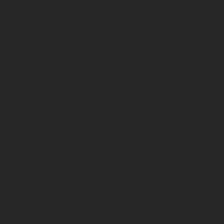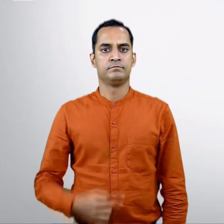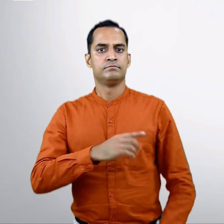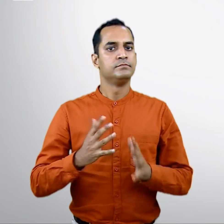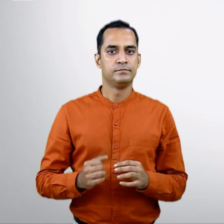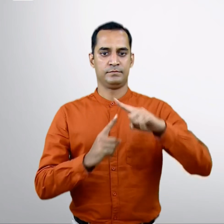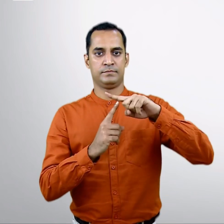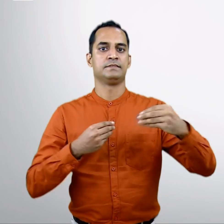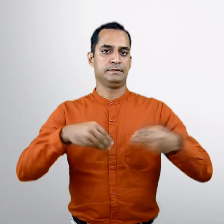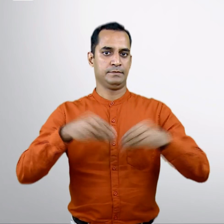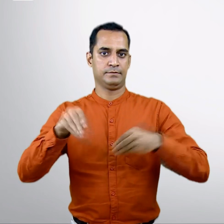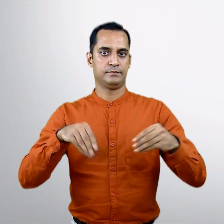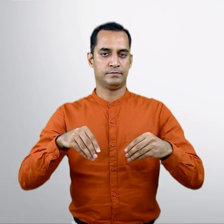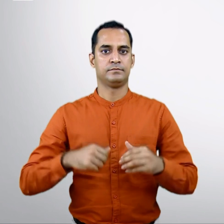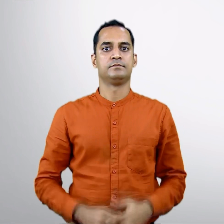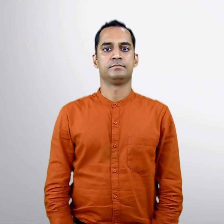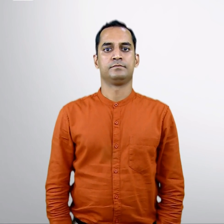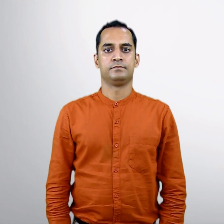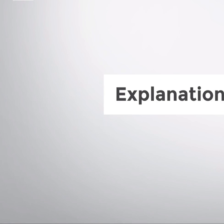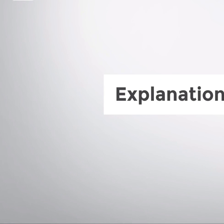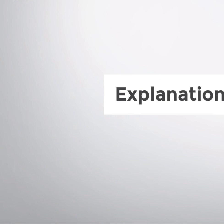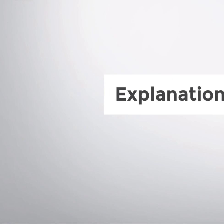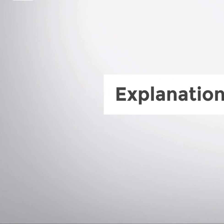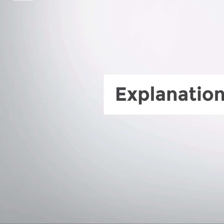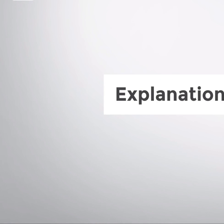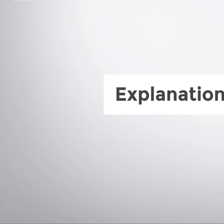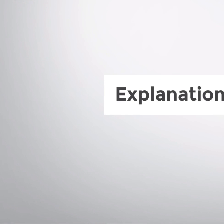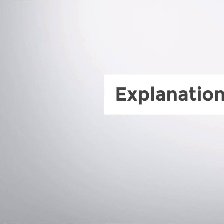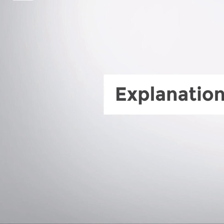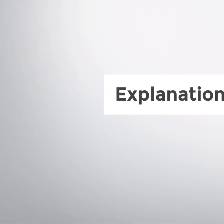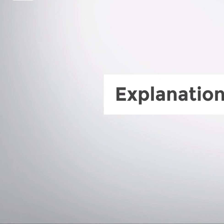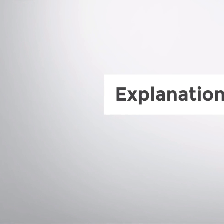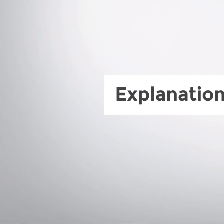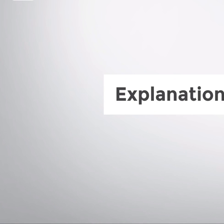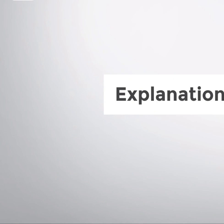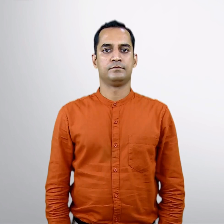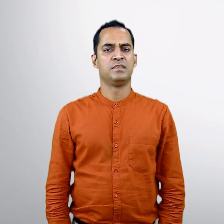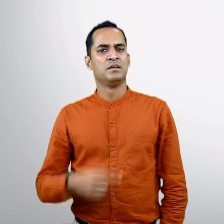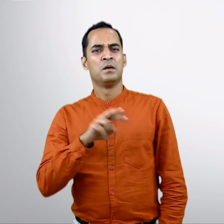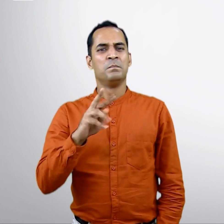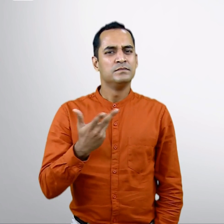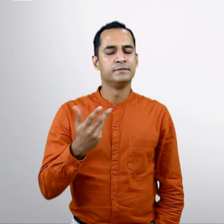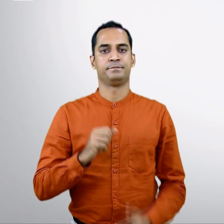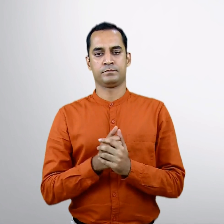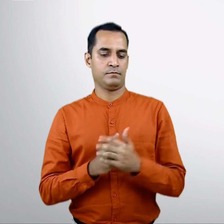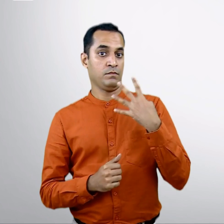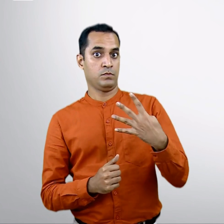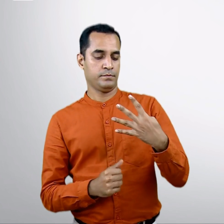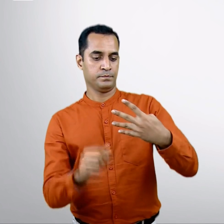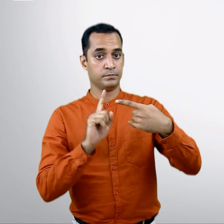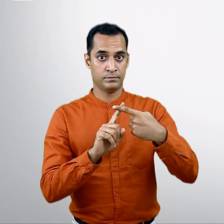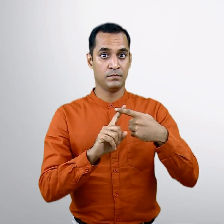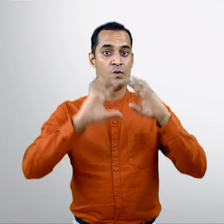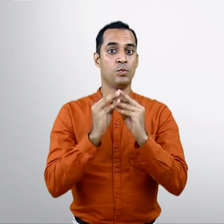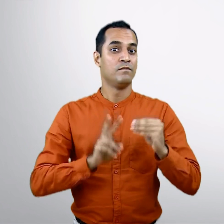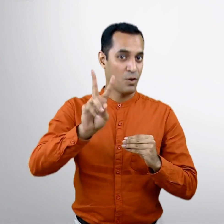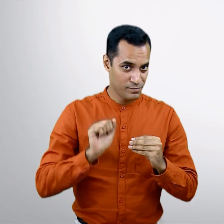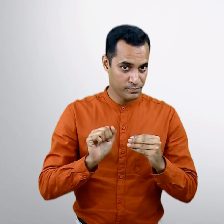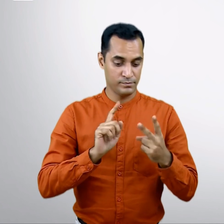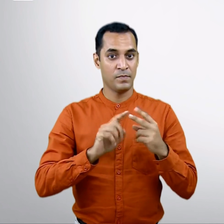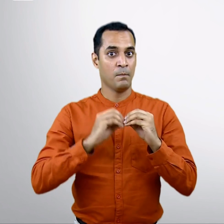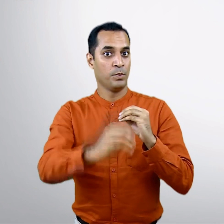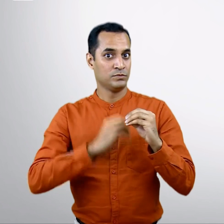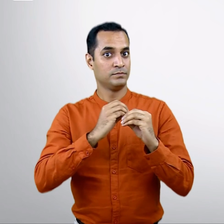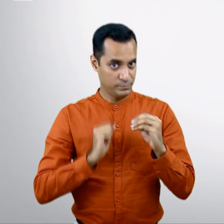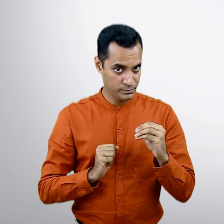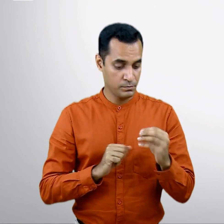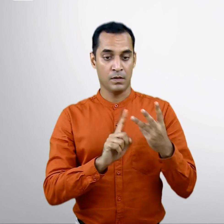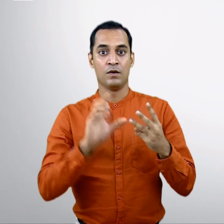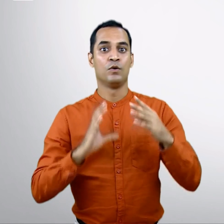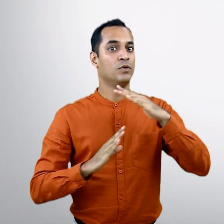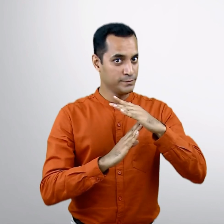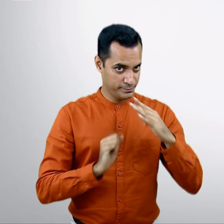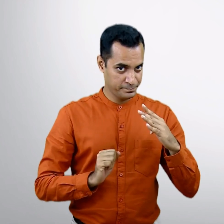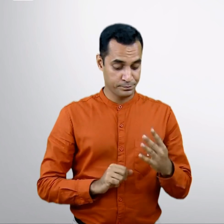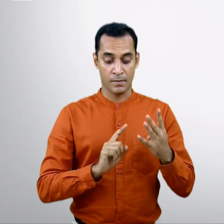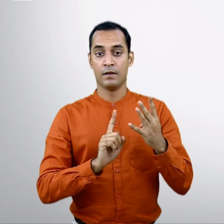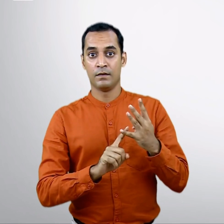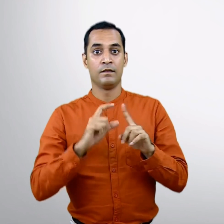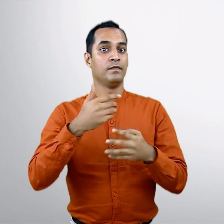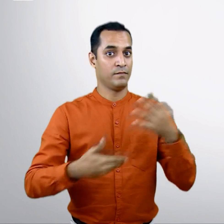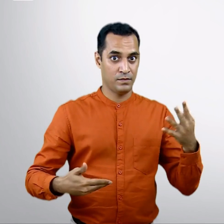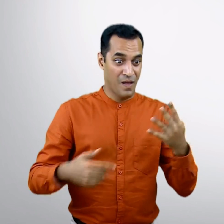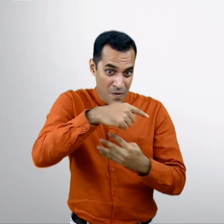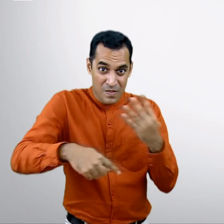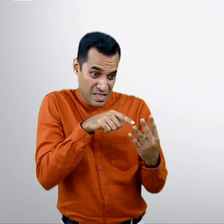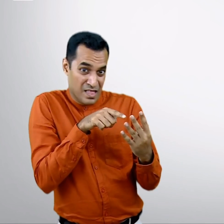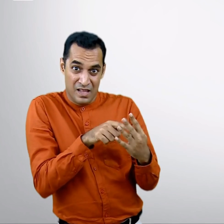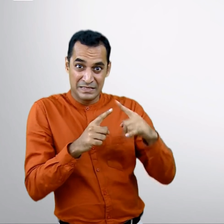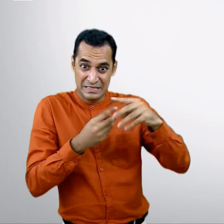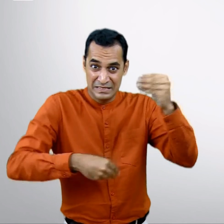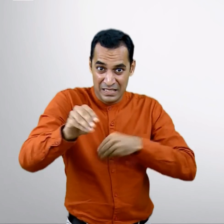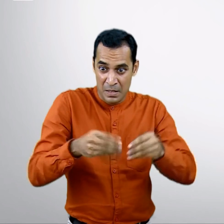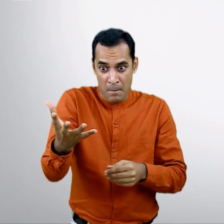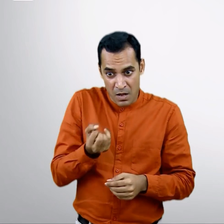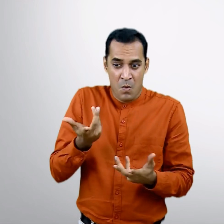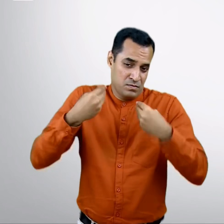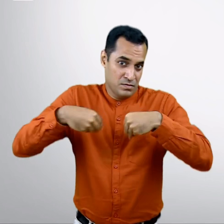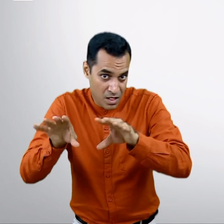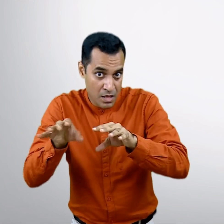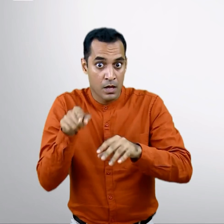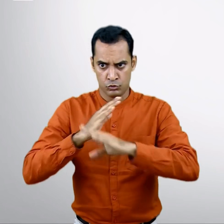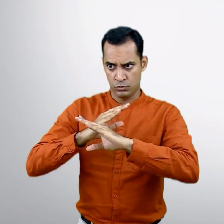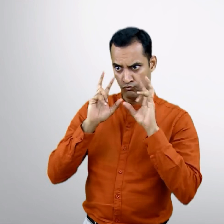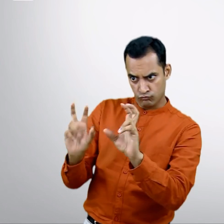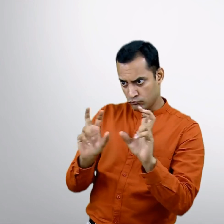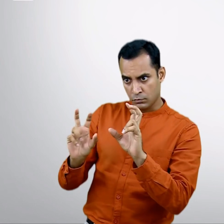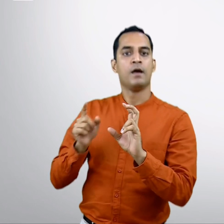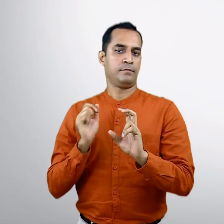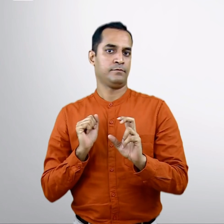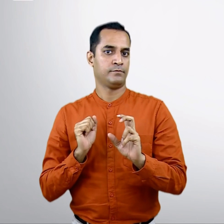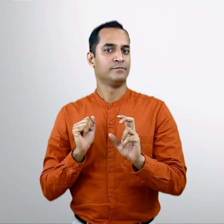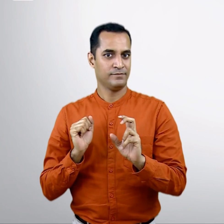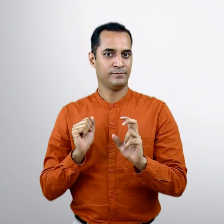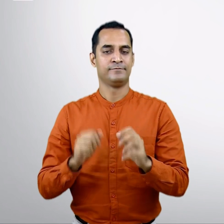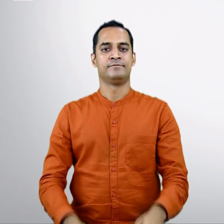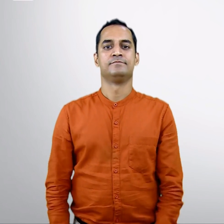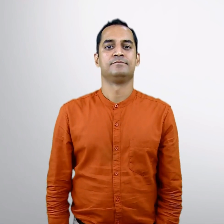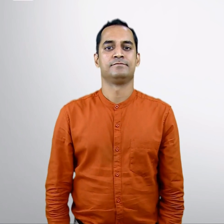Trading